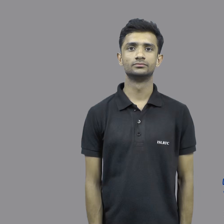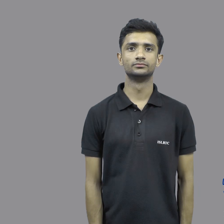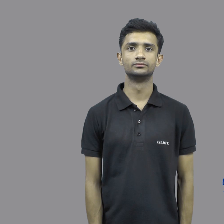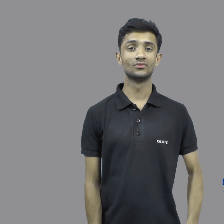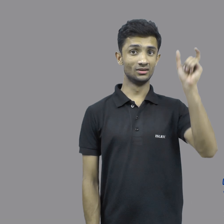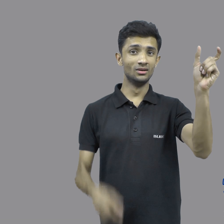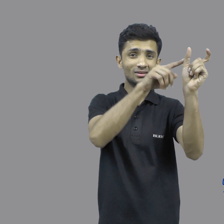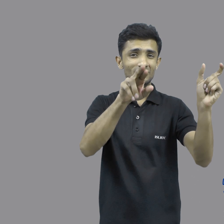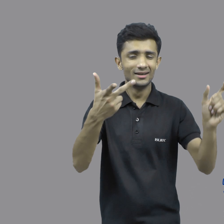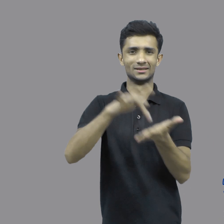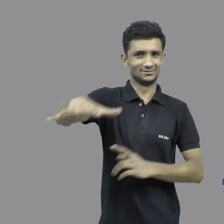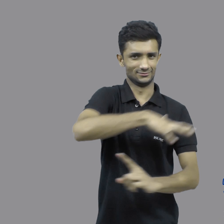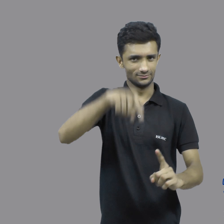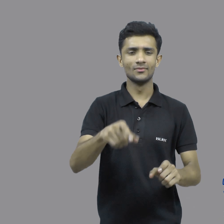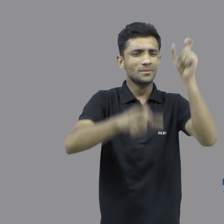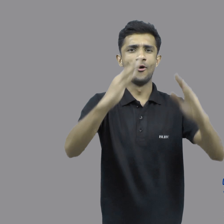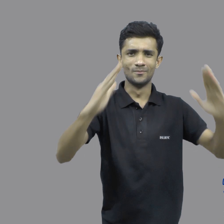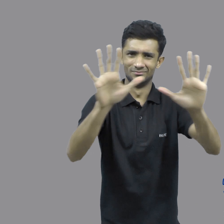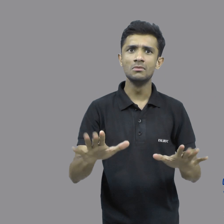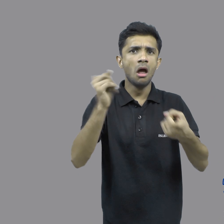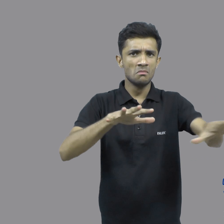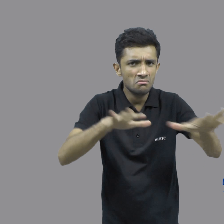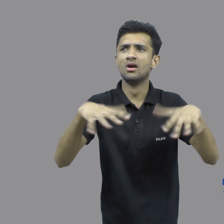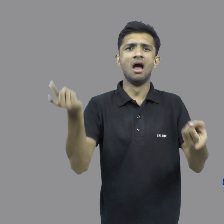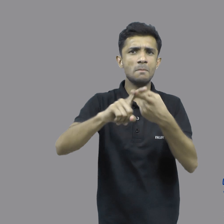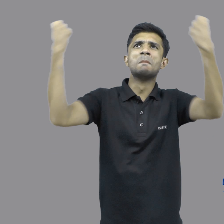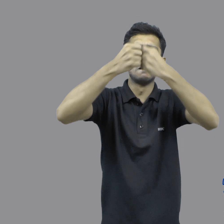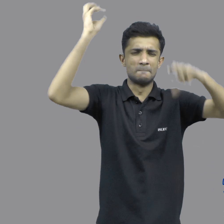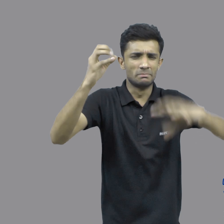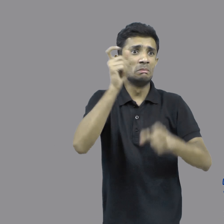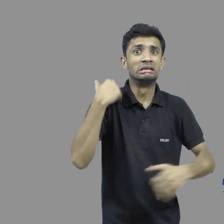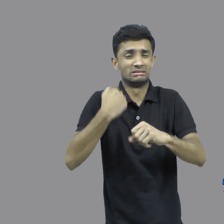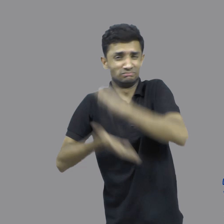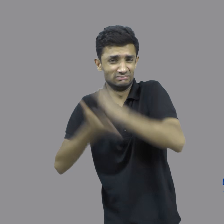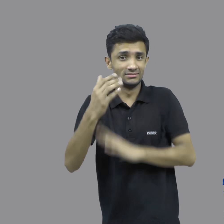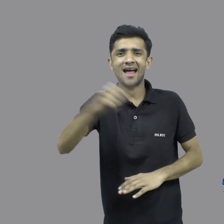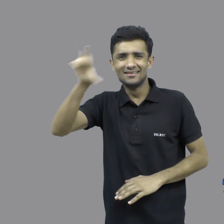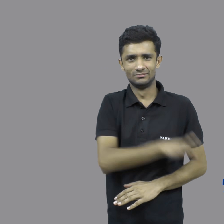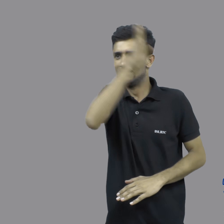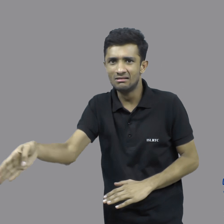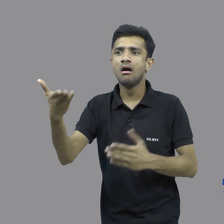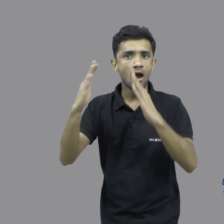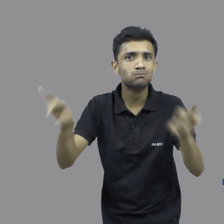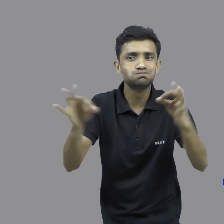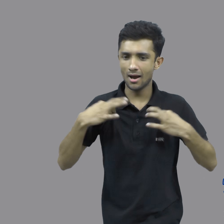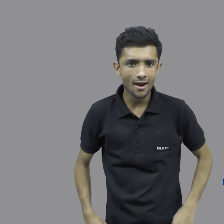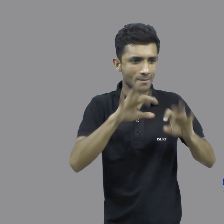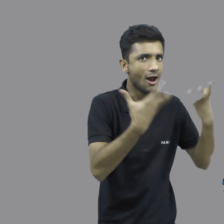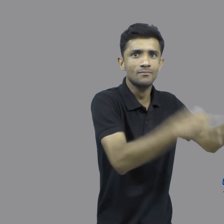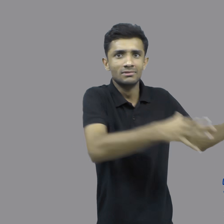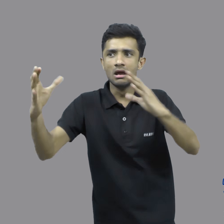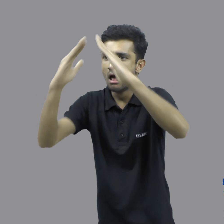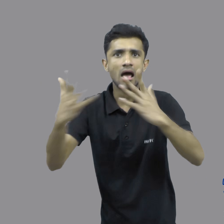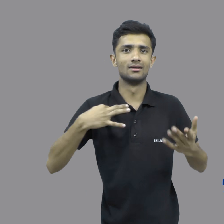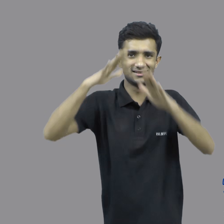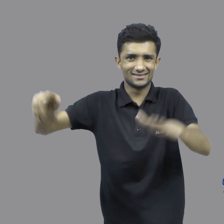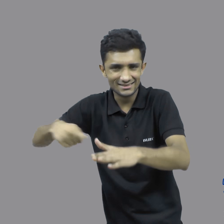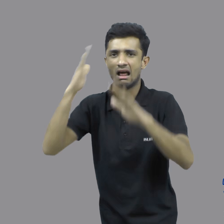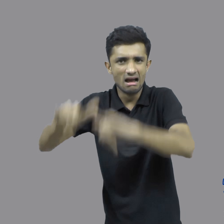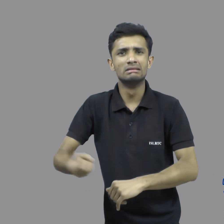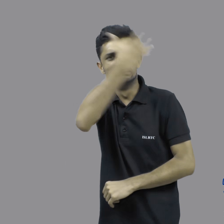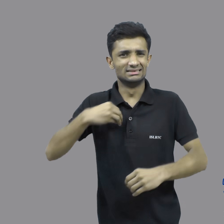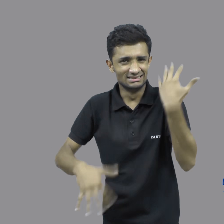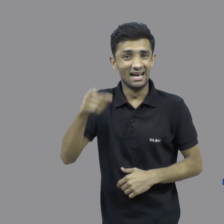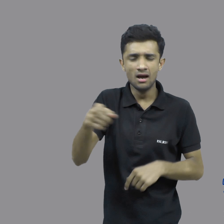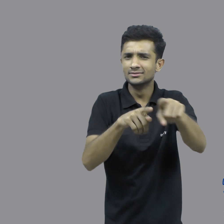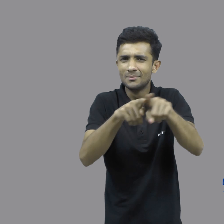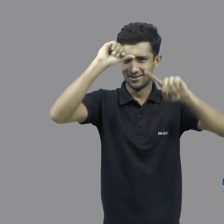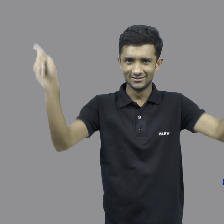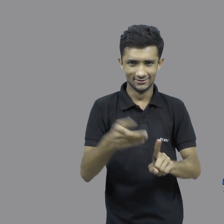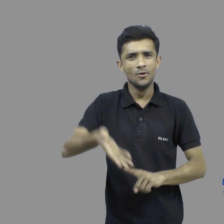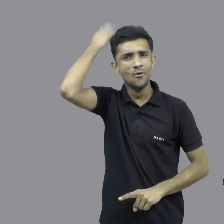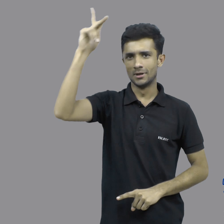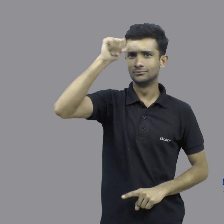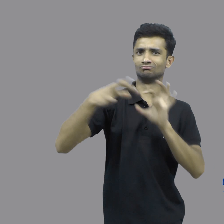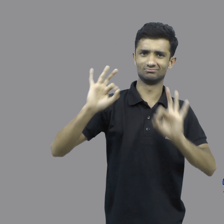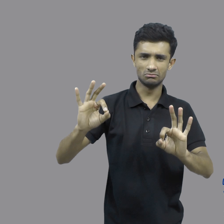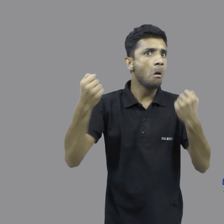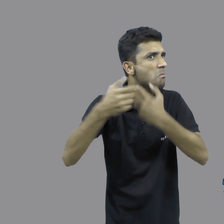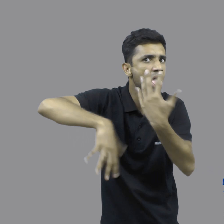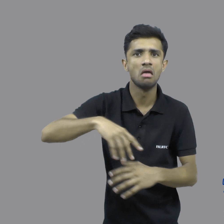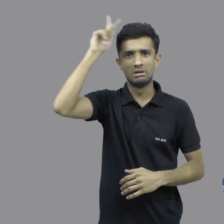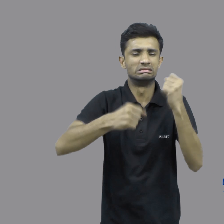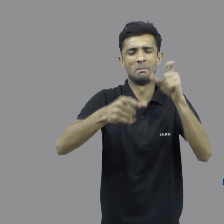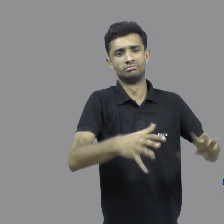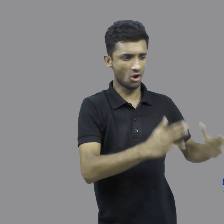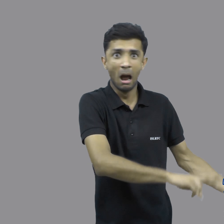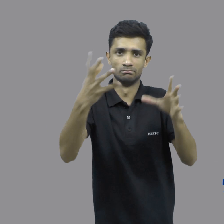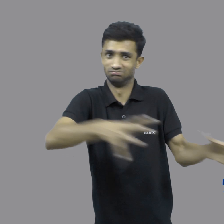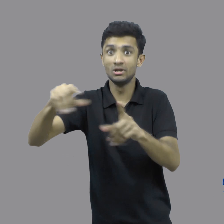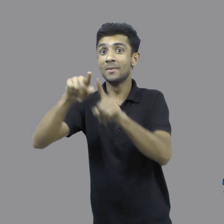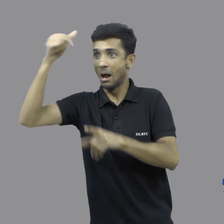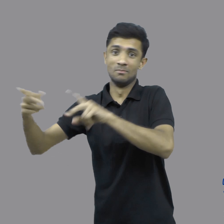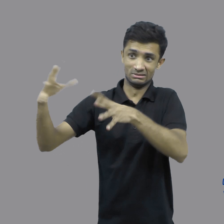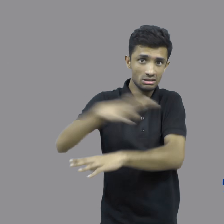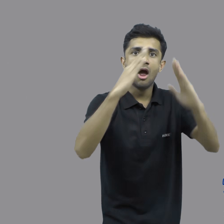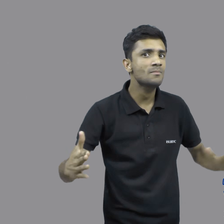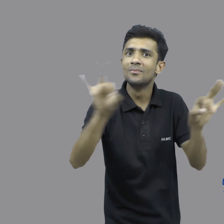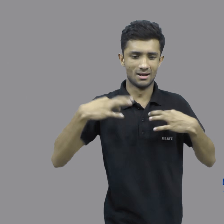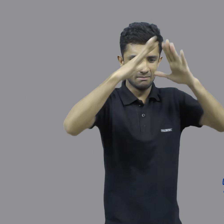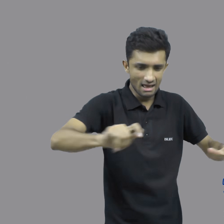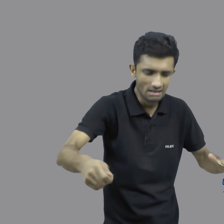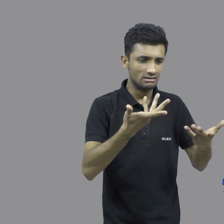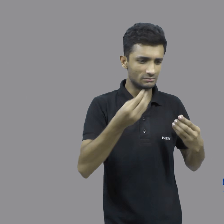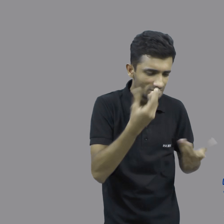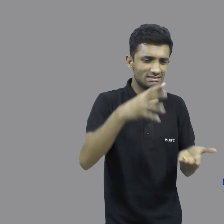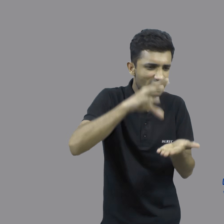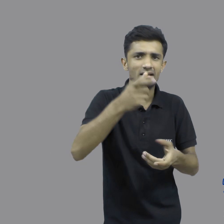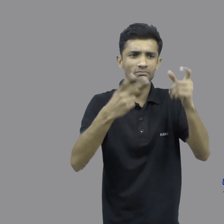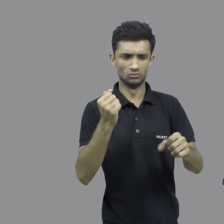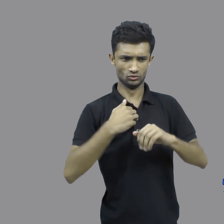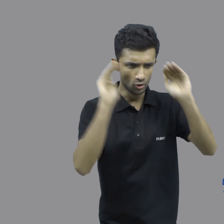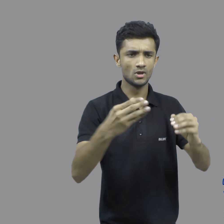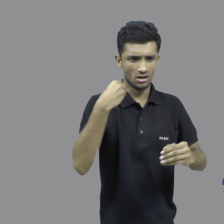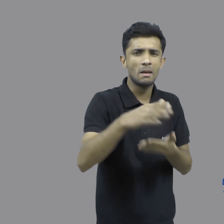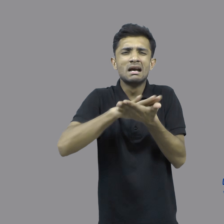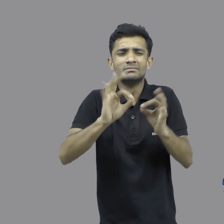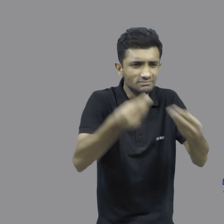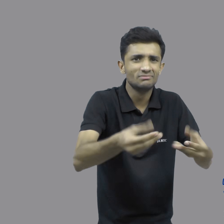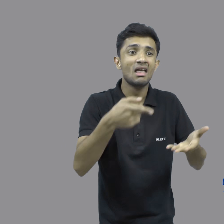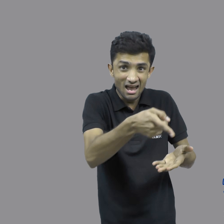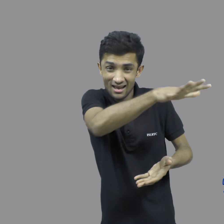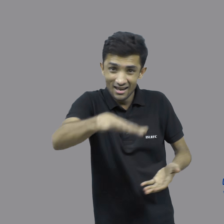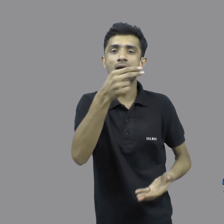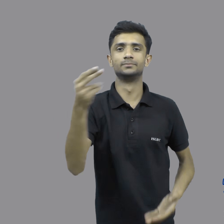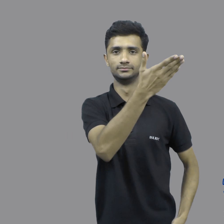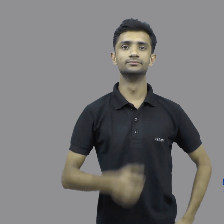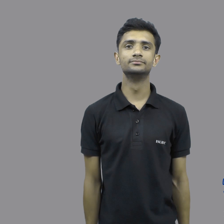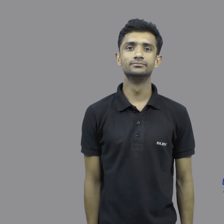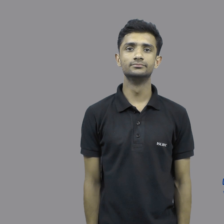Refugee